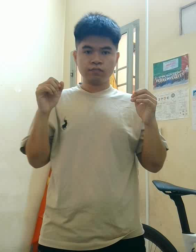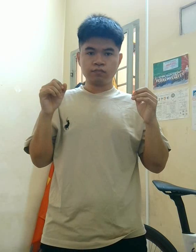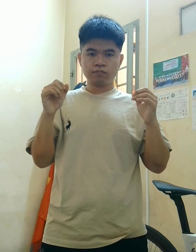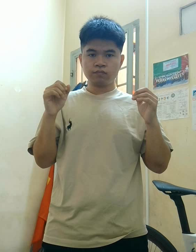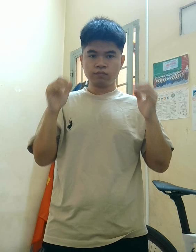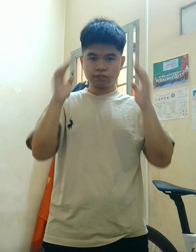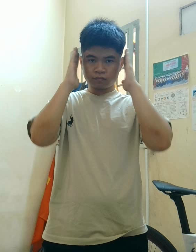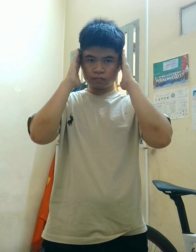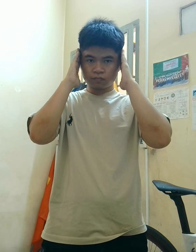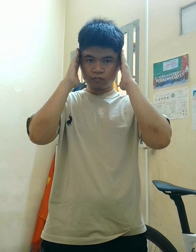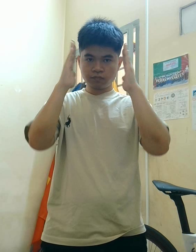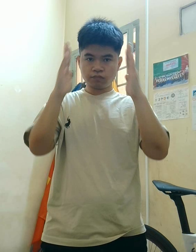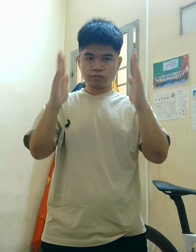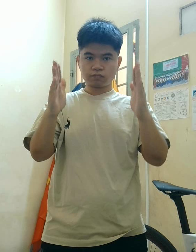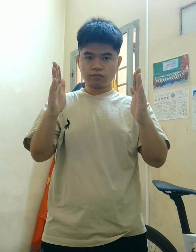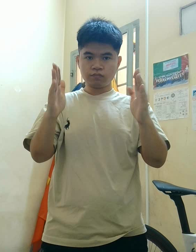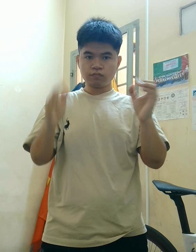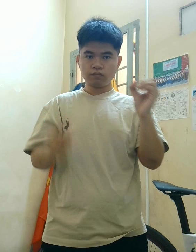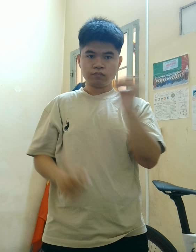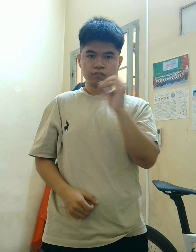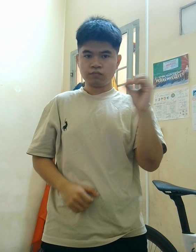khong quan tam